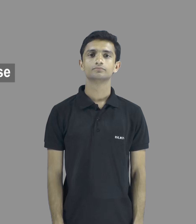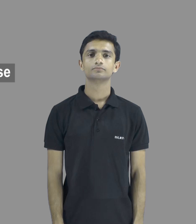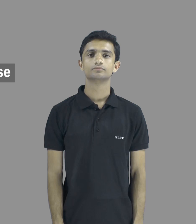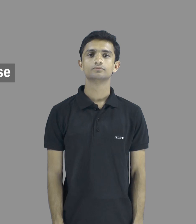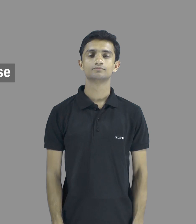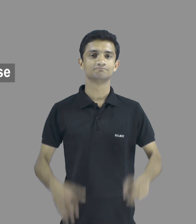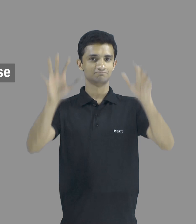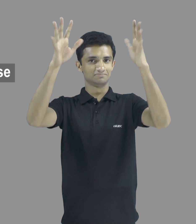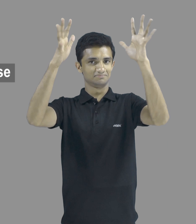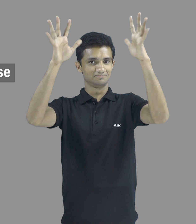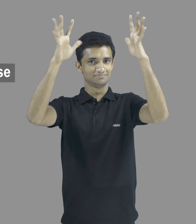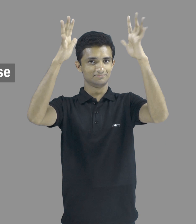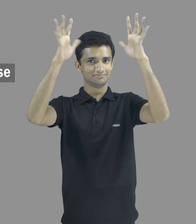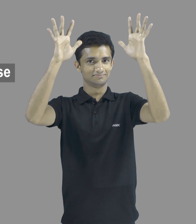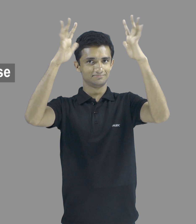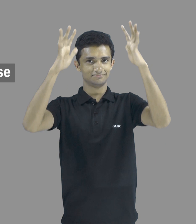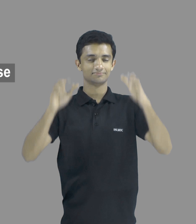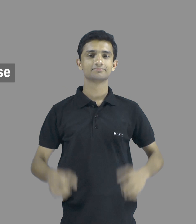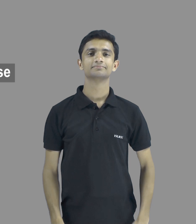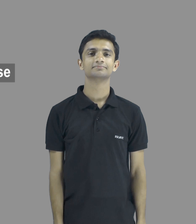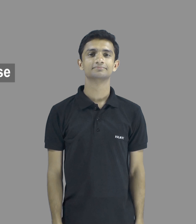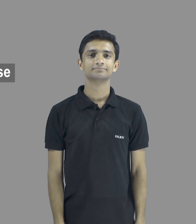Applause